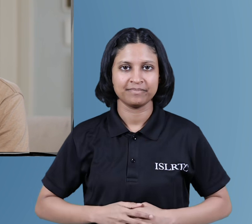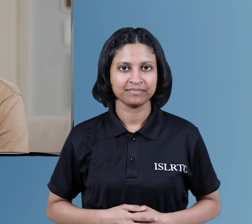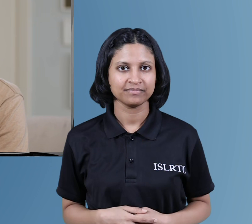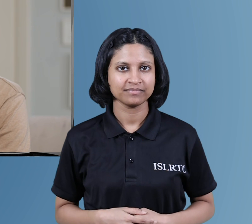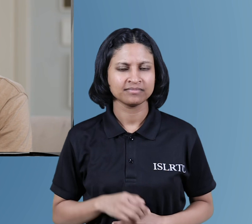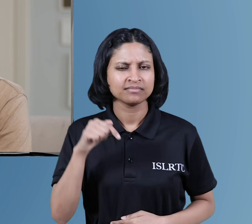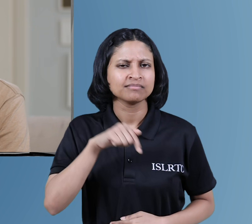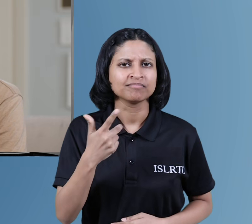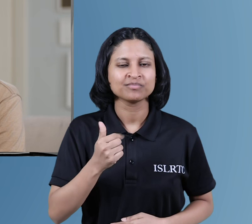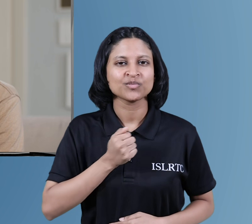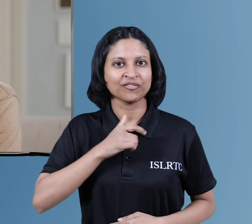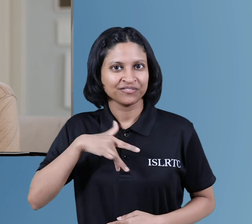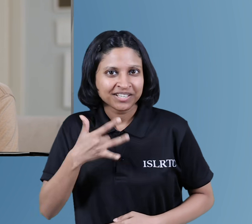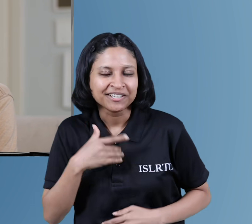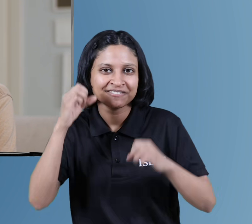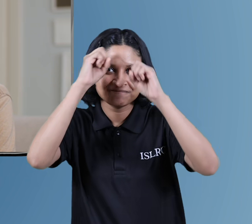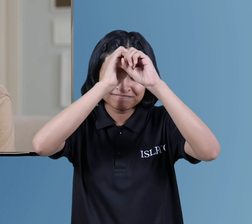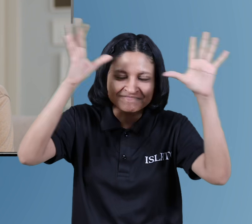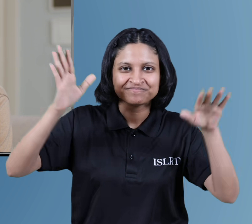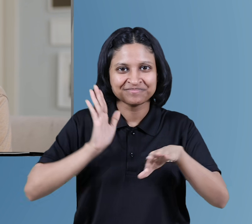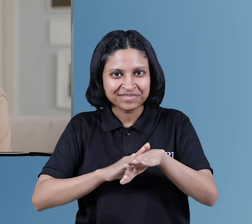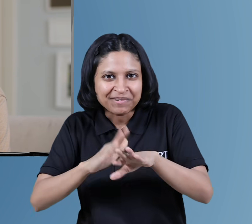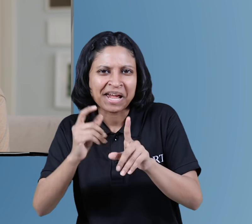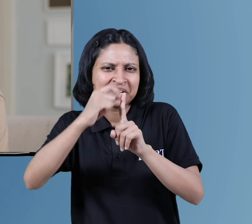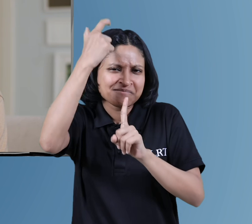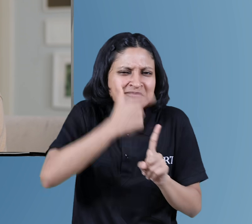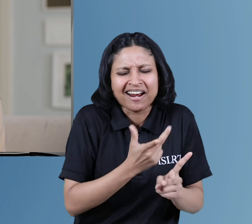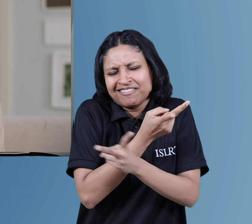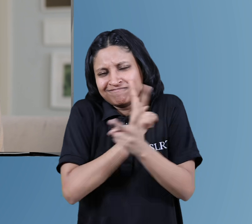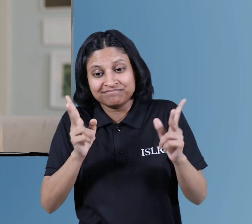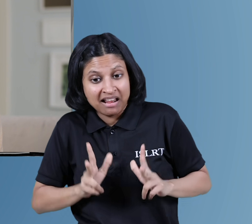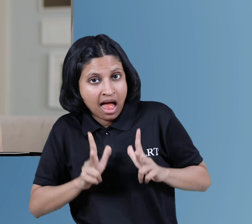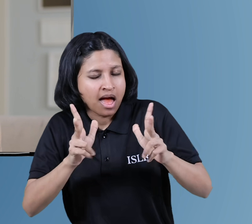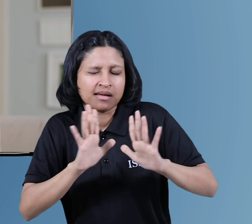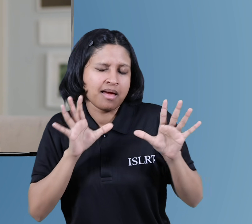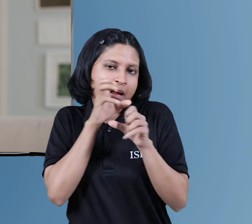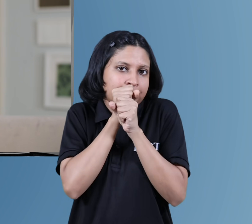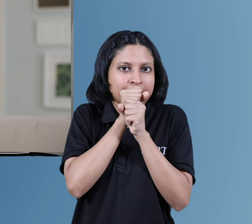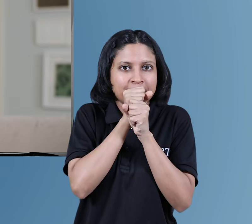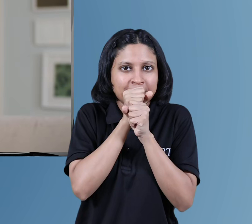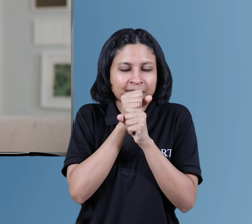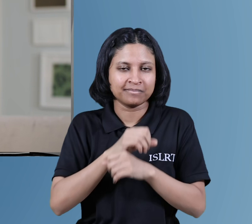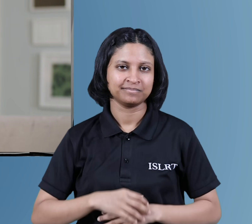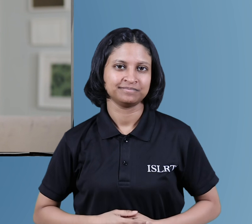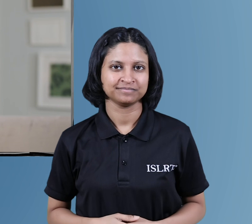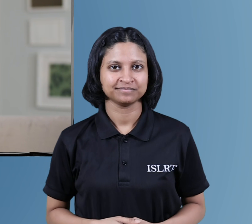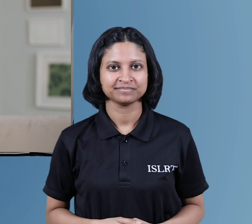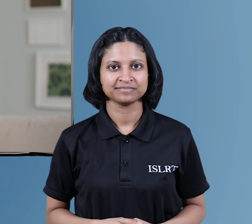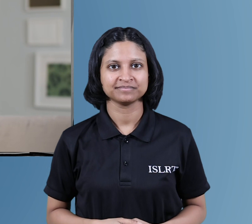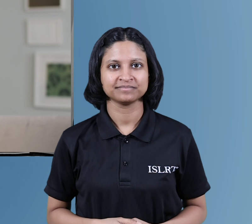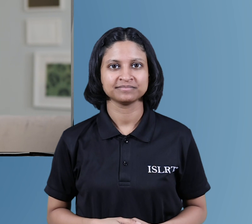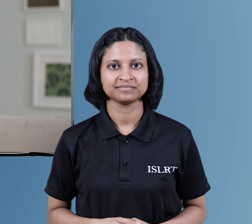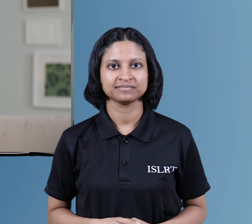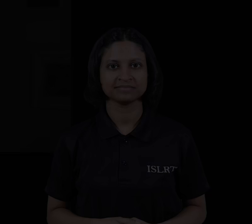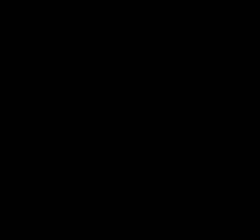Secretive describes someone who does not share their thoughts, feelings or experiences with others, often keeping information to themselves.